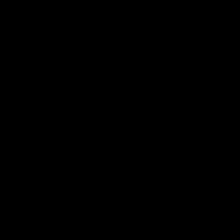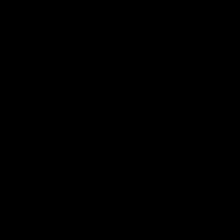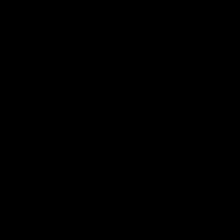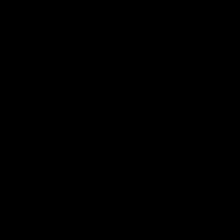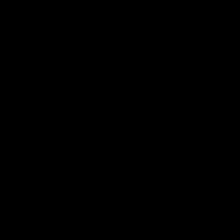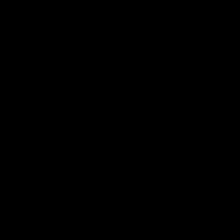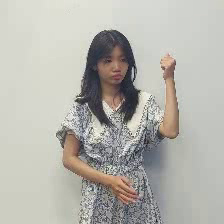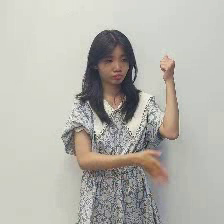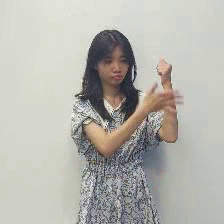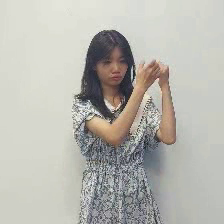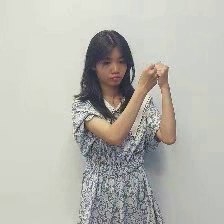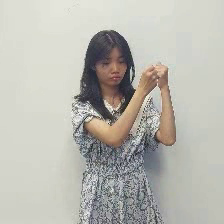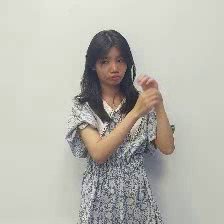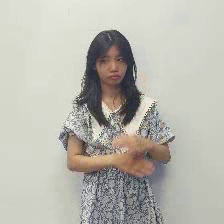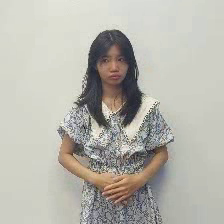Cứu